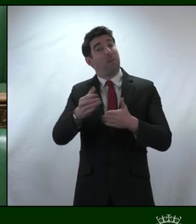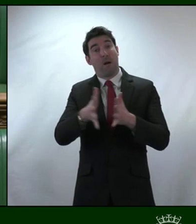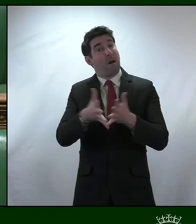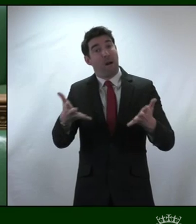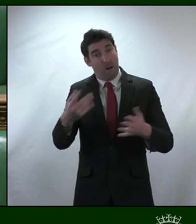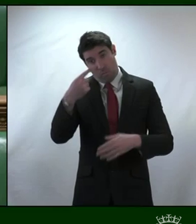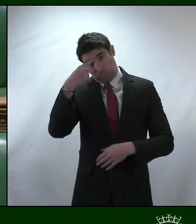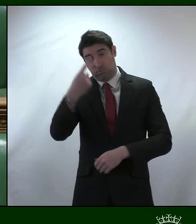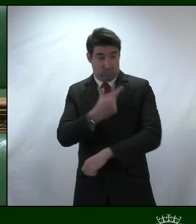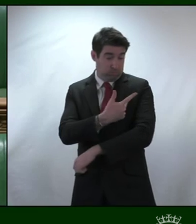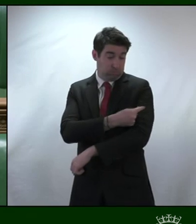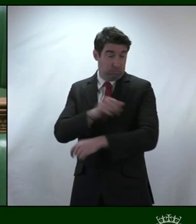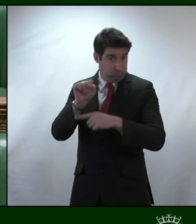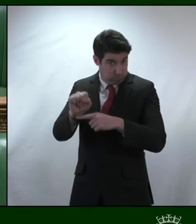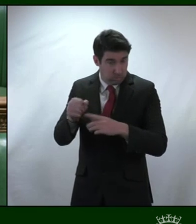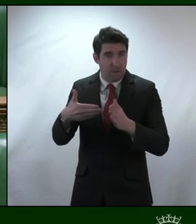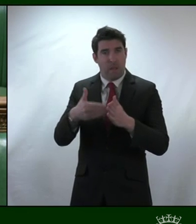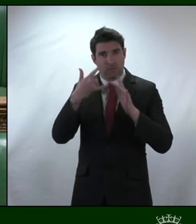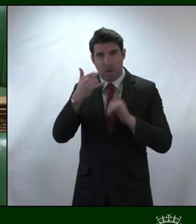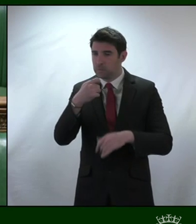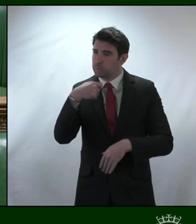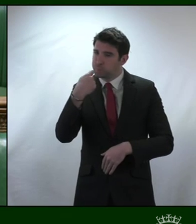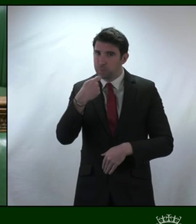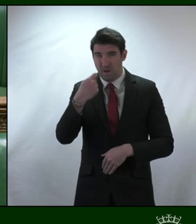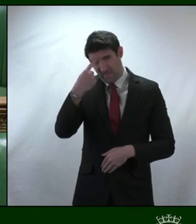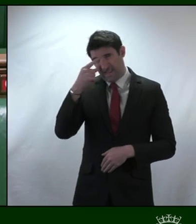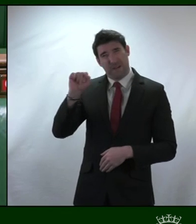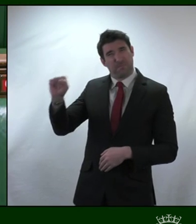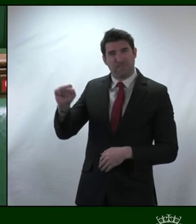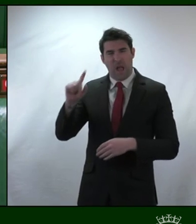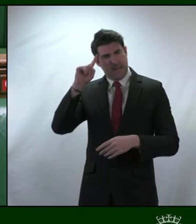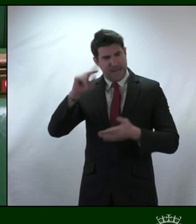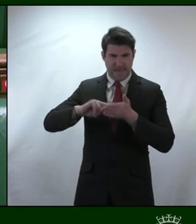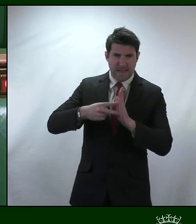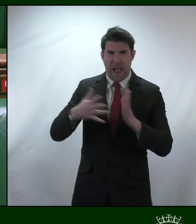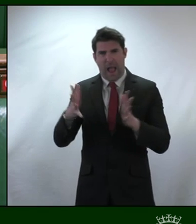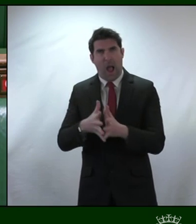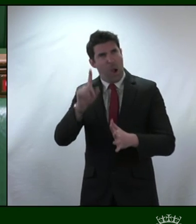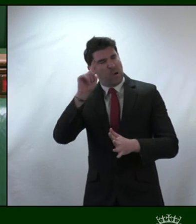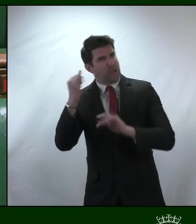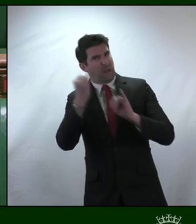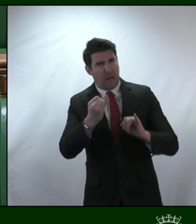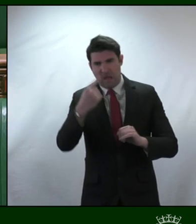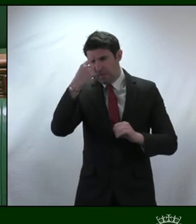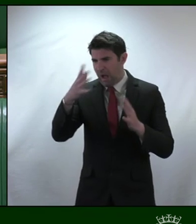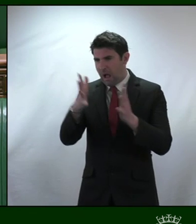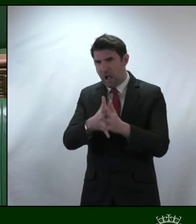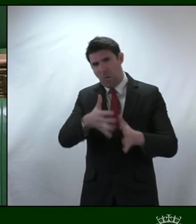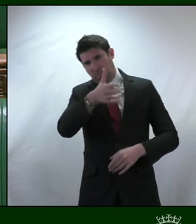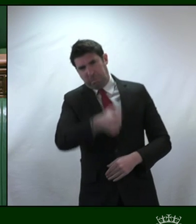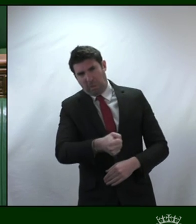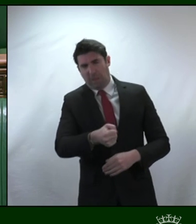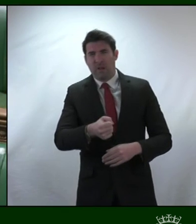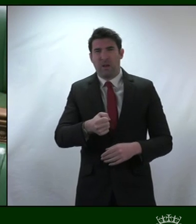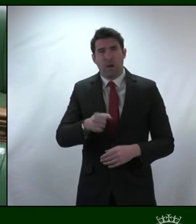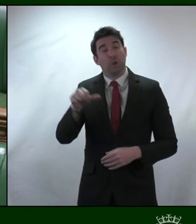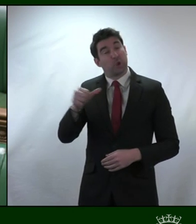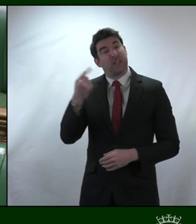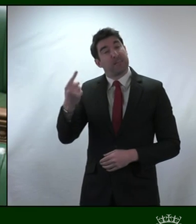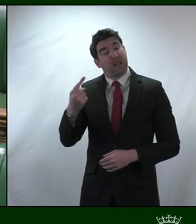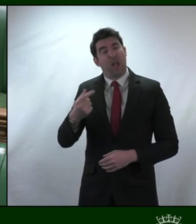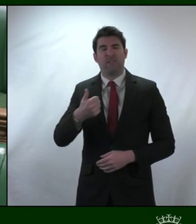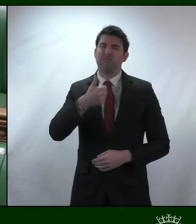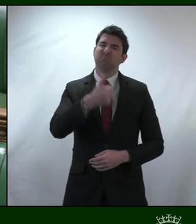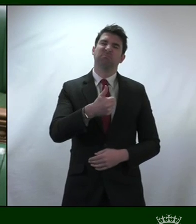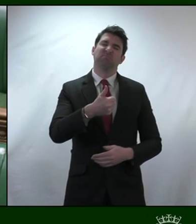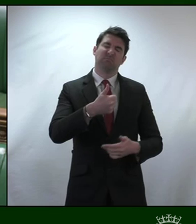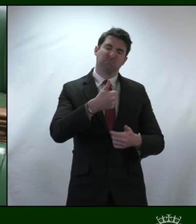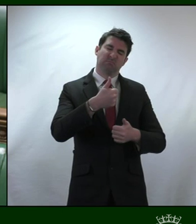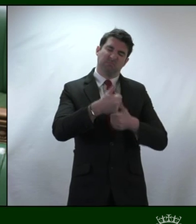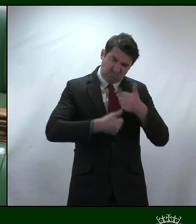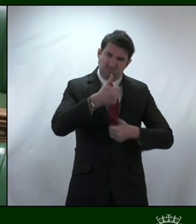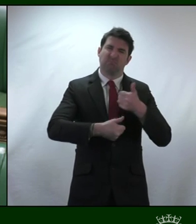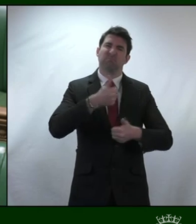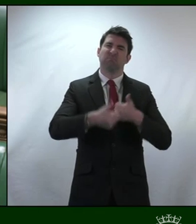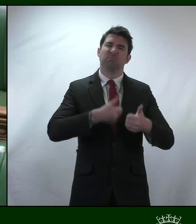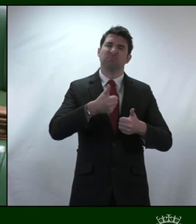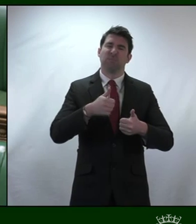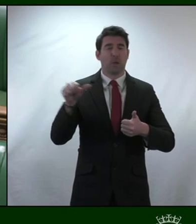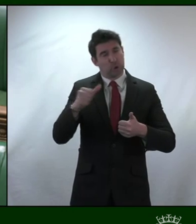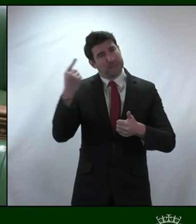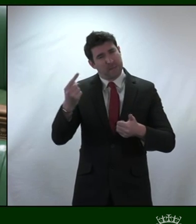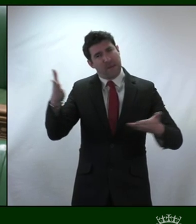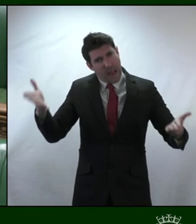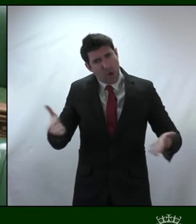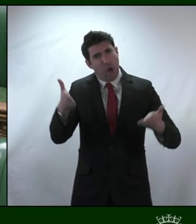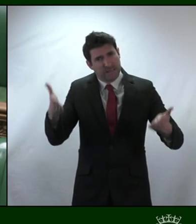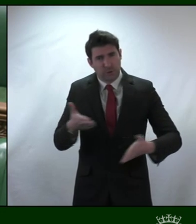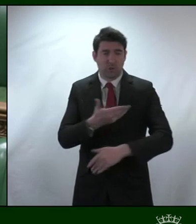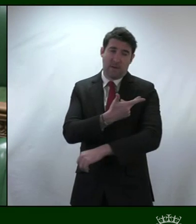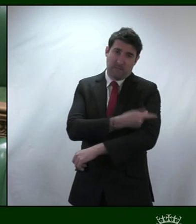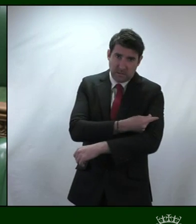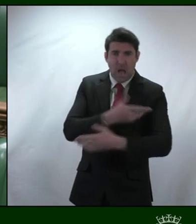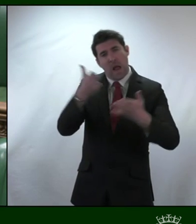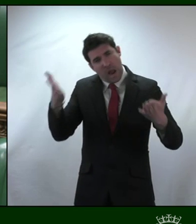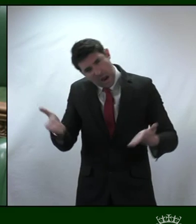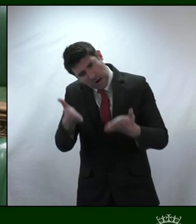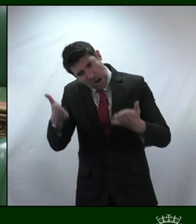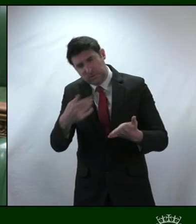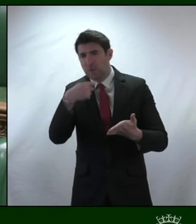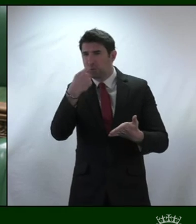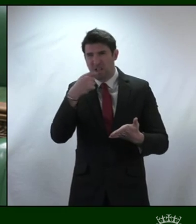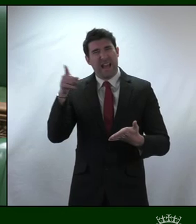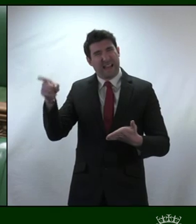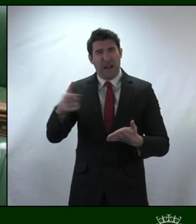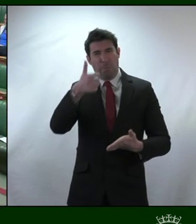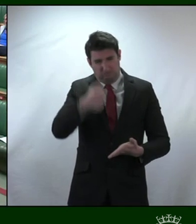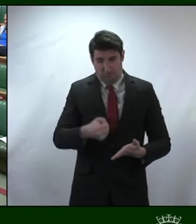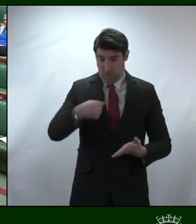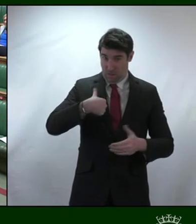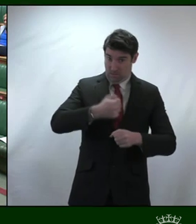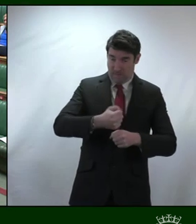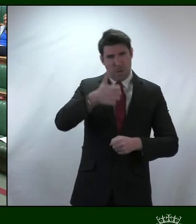I think that his time would be better employed supporting those wonderful initiatives, supporting community testing, encouraging people to get a test and encouraging people to get a vaccine, rather than continually attacking what the NHS and the Government are trying to do.